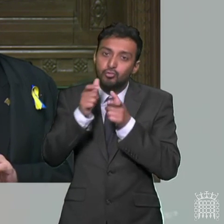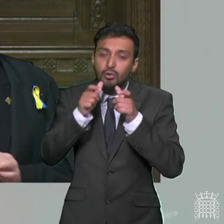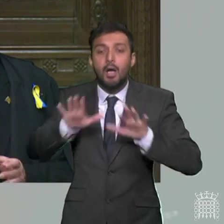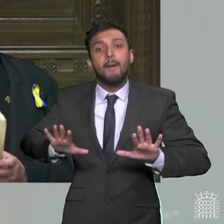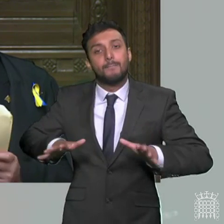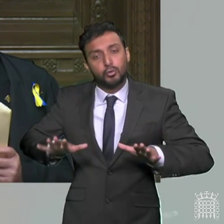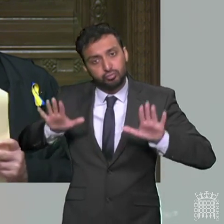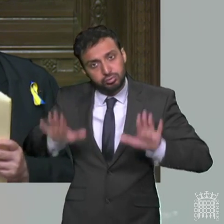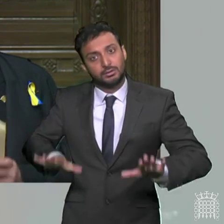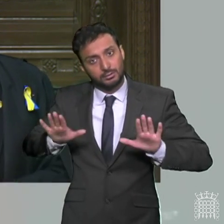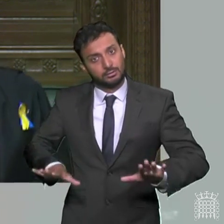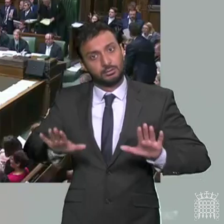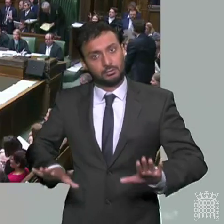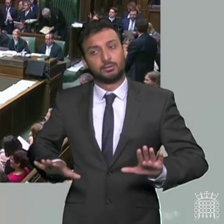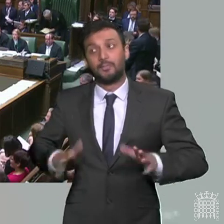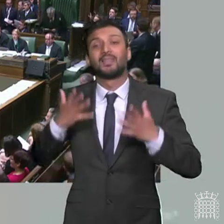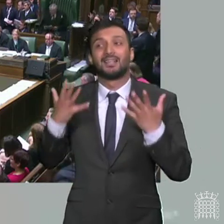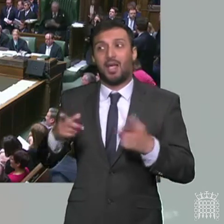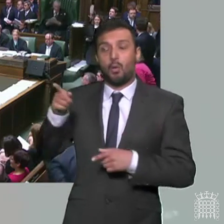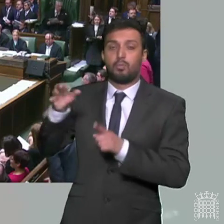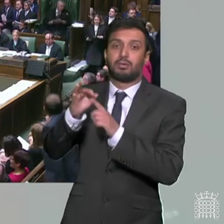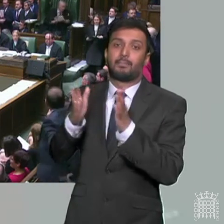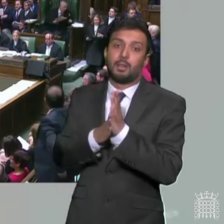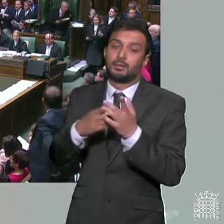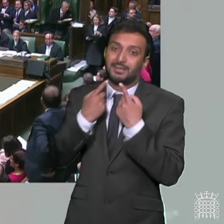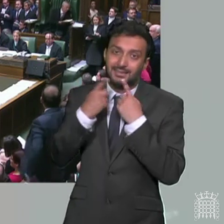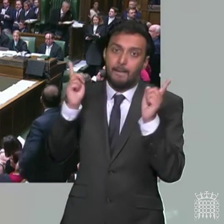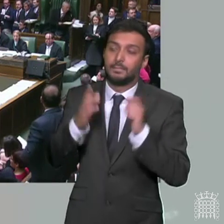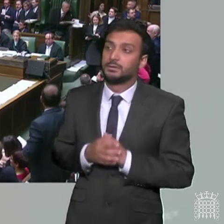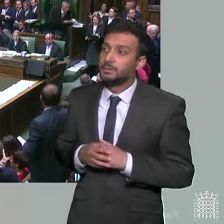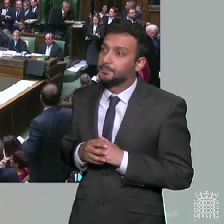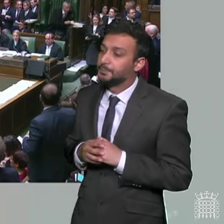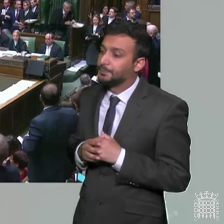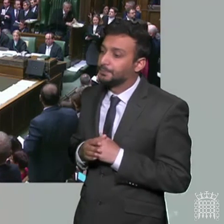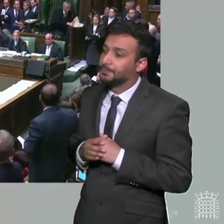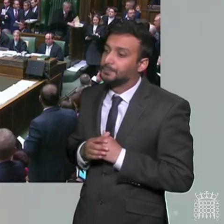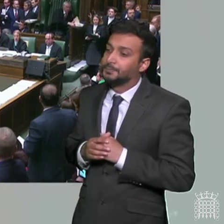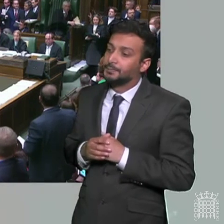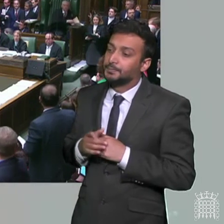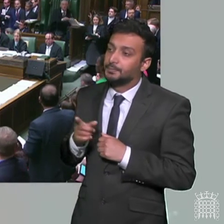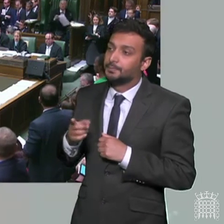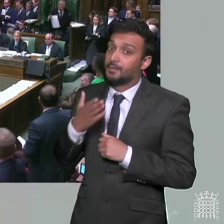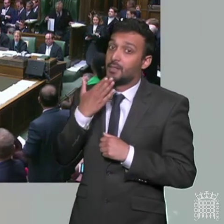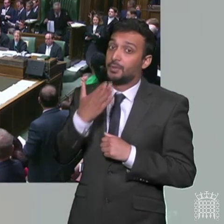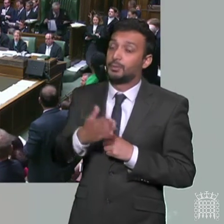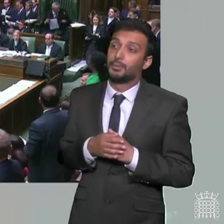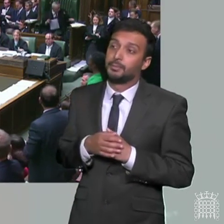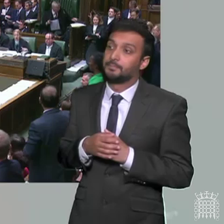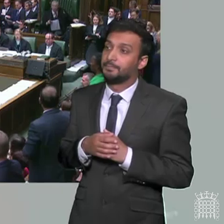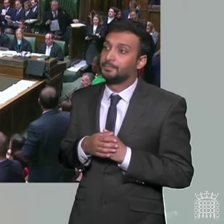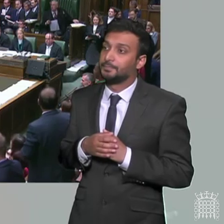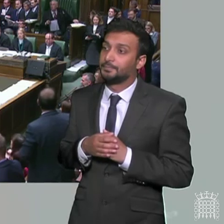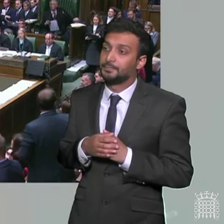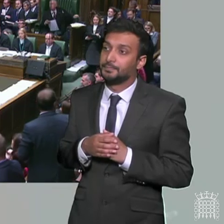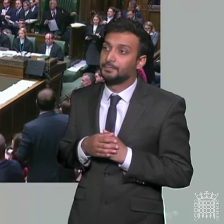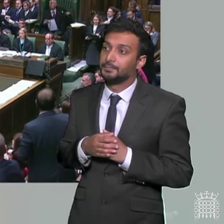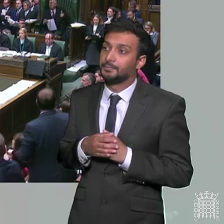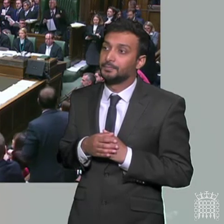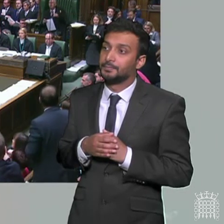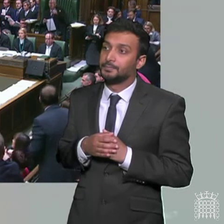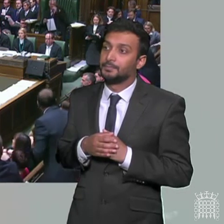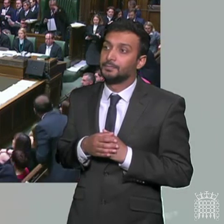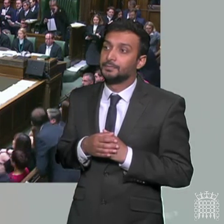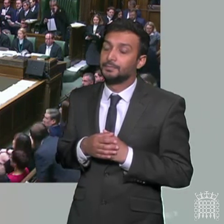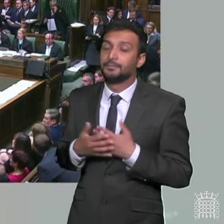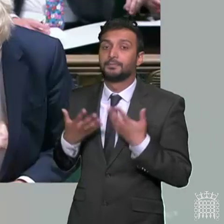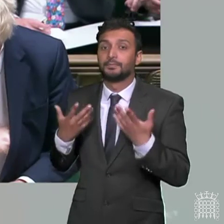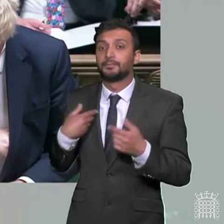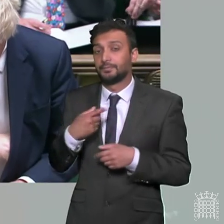With permission, I will make a statement, Mr Speaker.